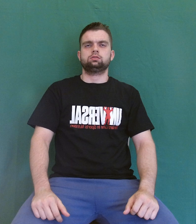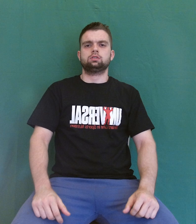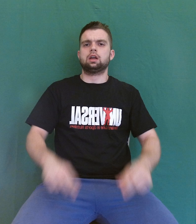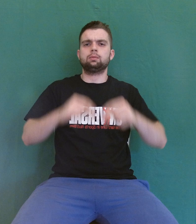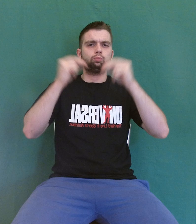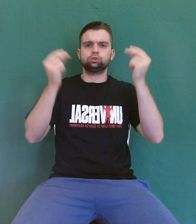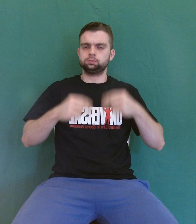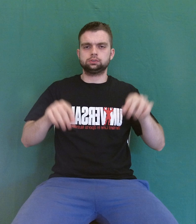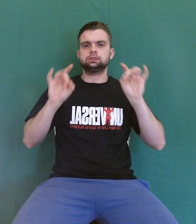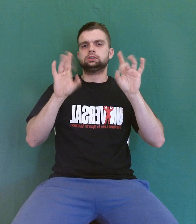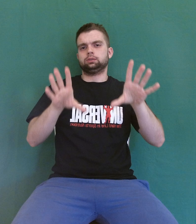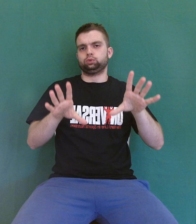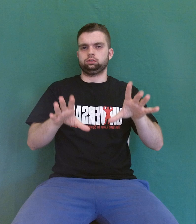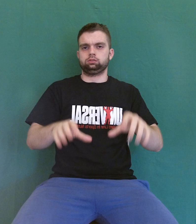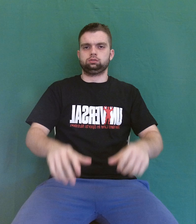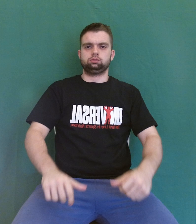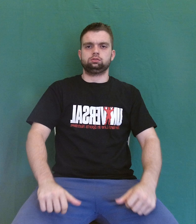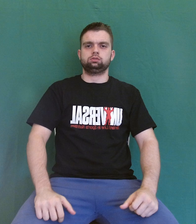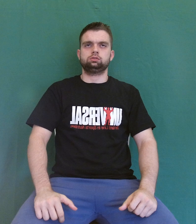ΑΠΟΤΕΛΕΣΜΑ ΤΙΠΟΤΑ